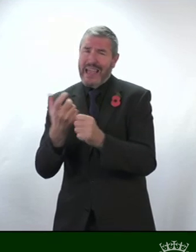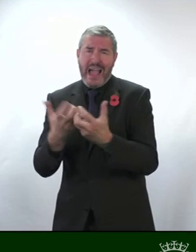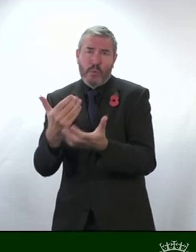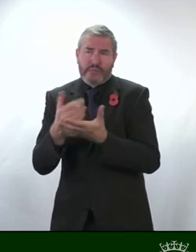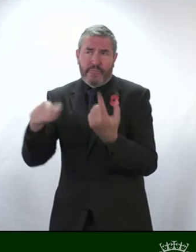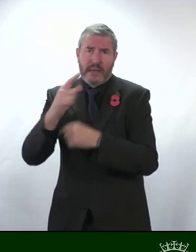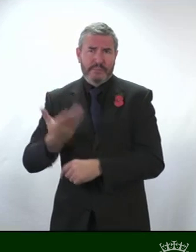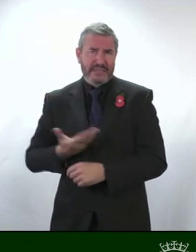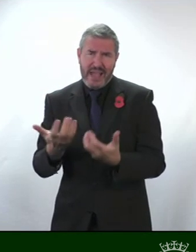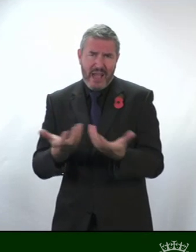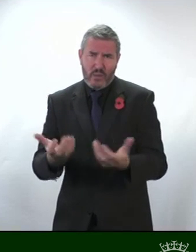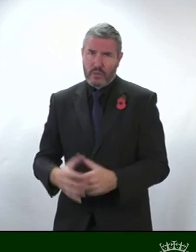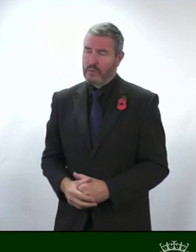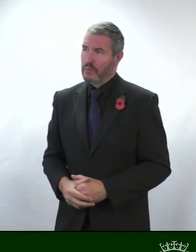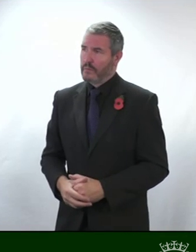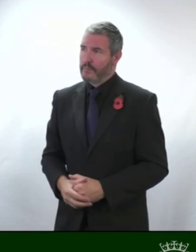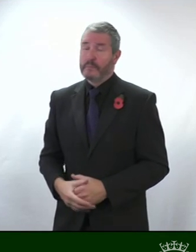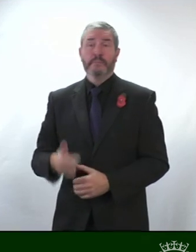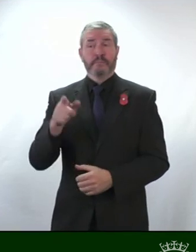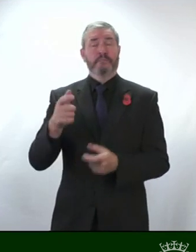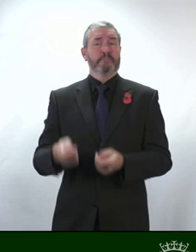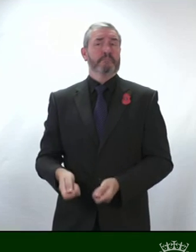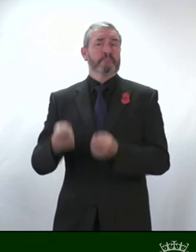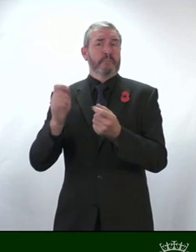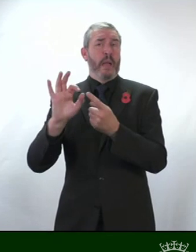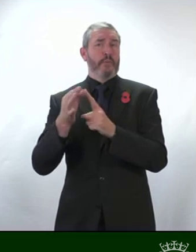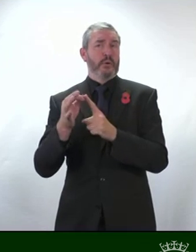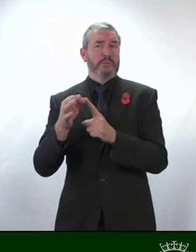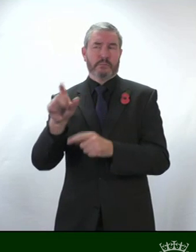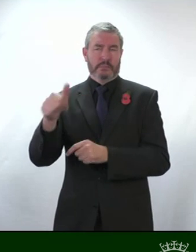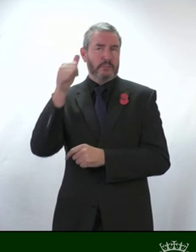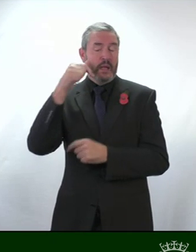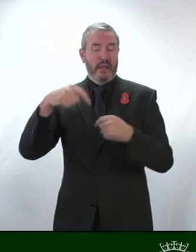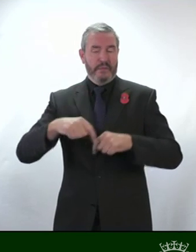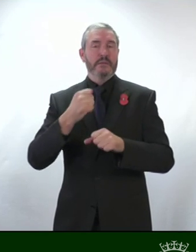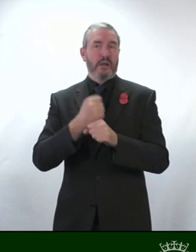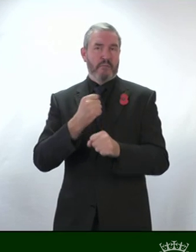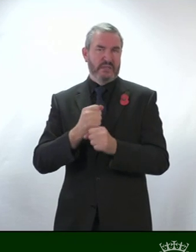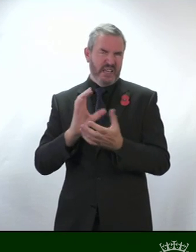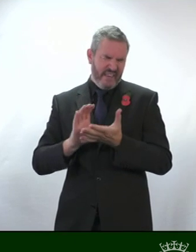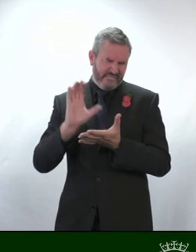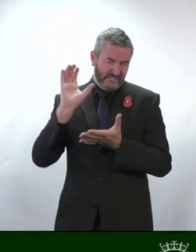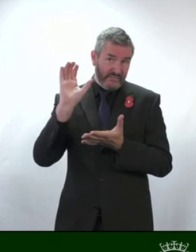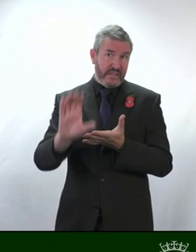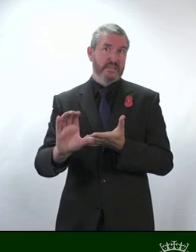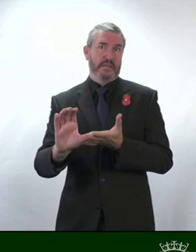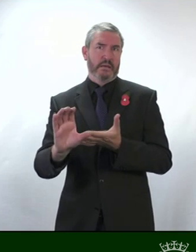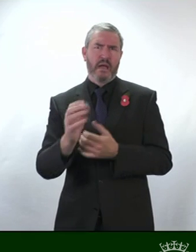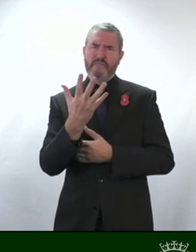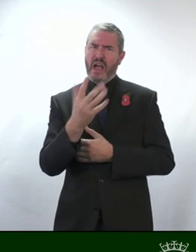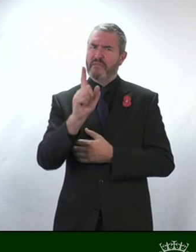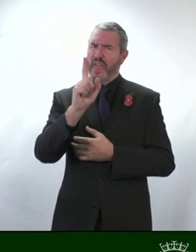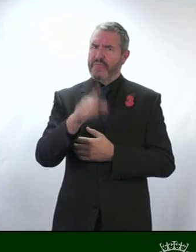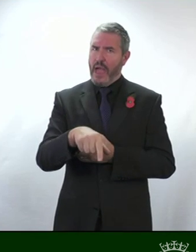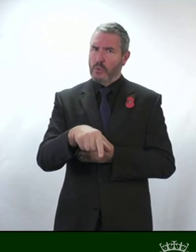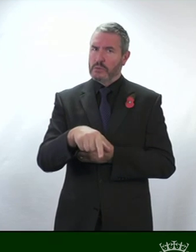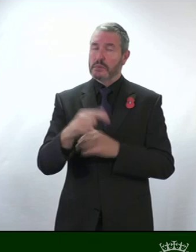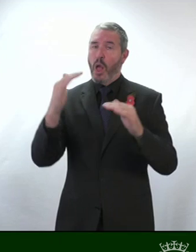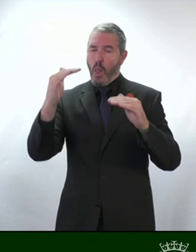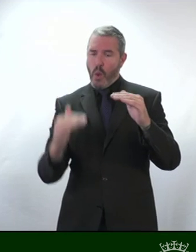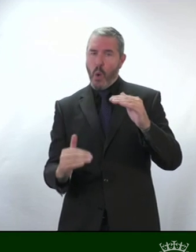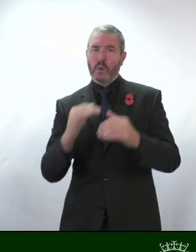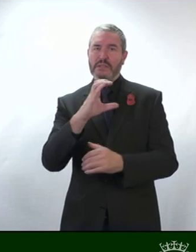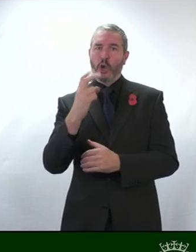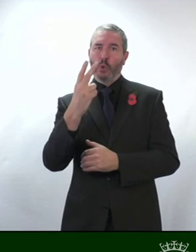I am very interested in what the hon. Lady says because, as she knows, this Government are investing massively in 5,000 low-carbon buses.